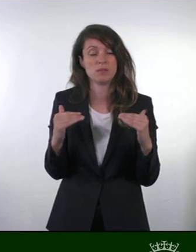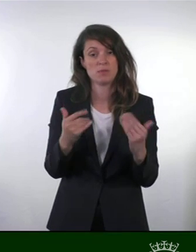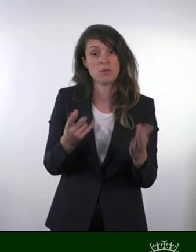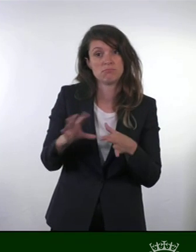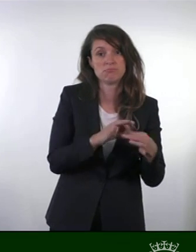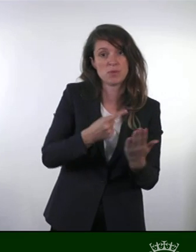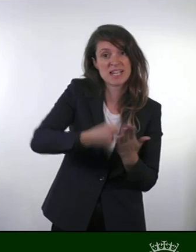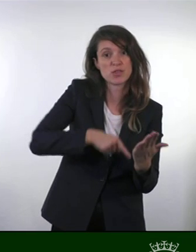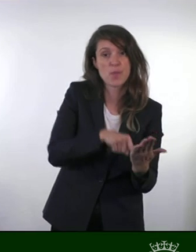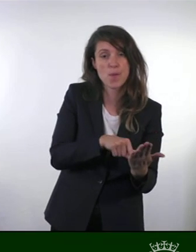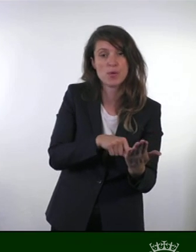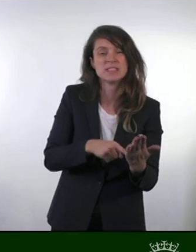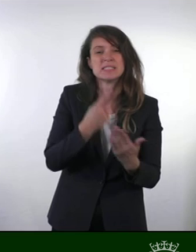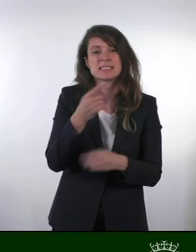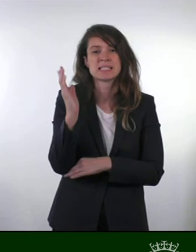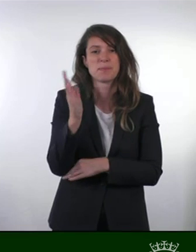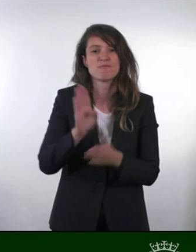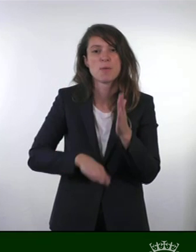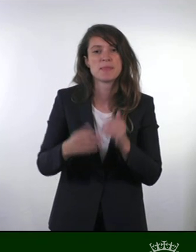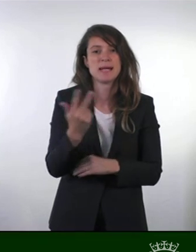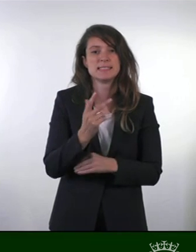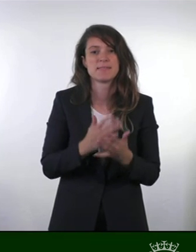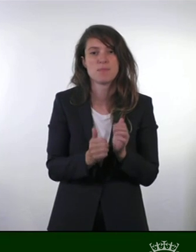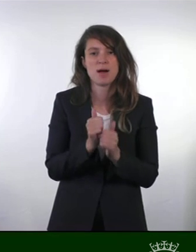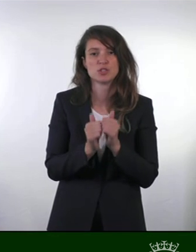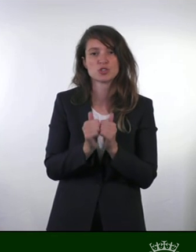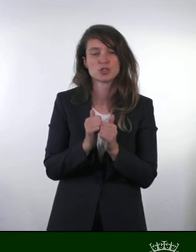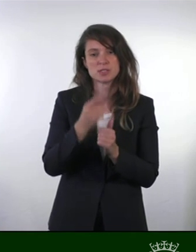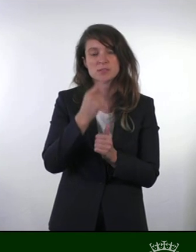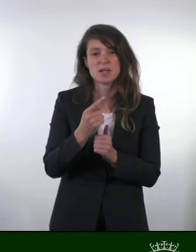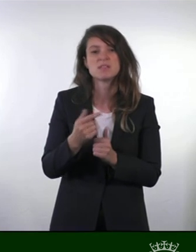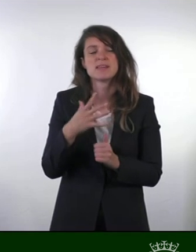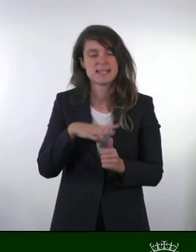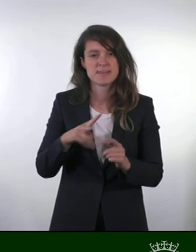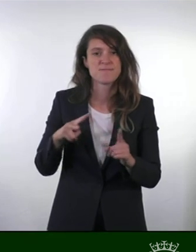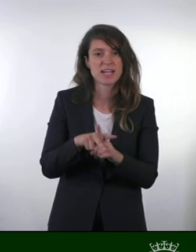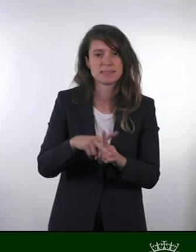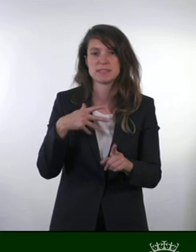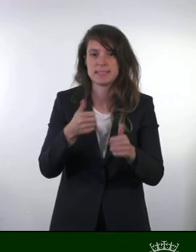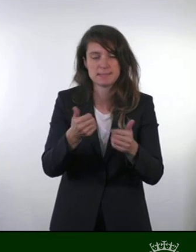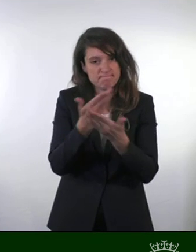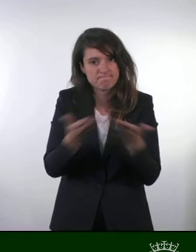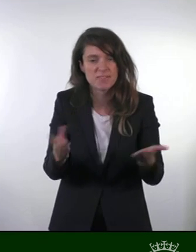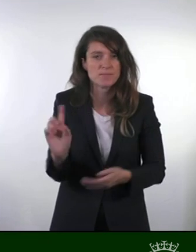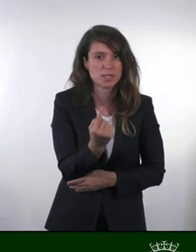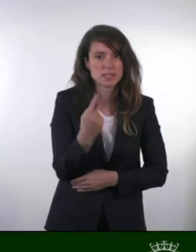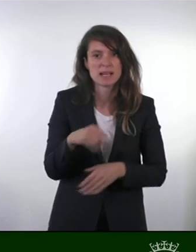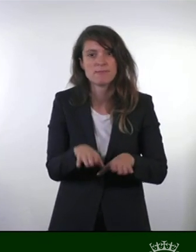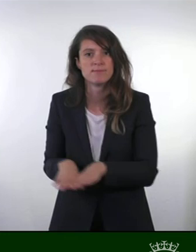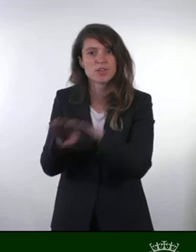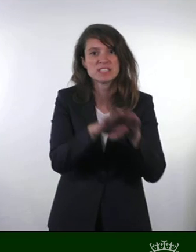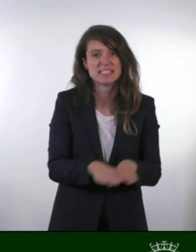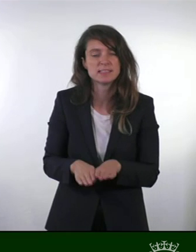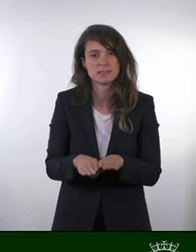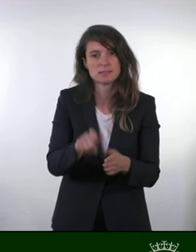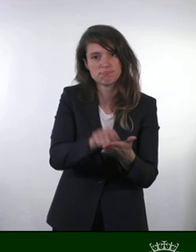The written statement on 18 March said that the proposals sought to put “victims first” and to build a “broad consensus” among victims.